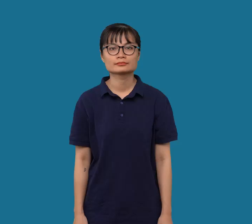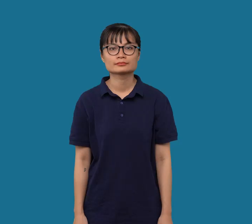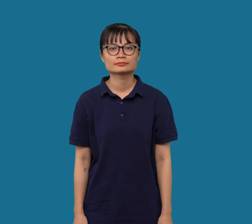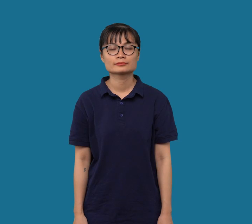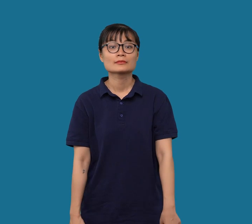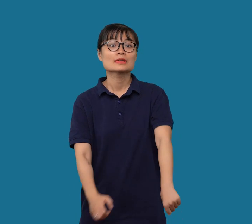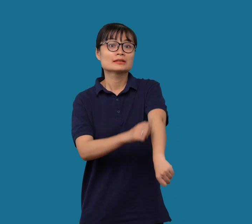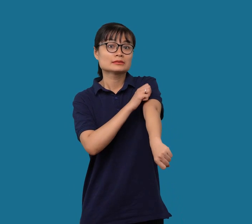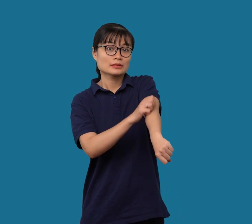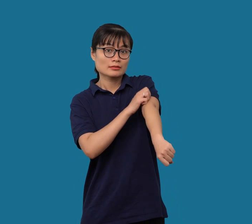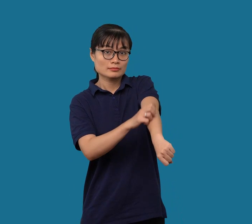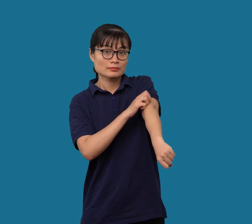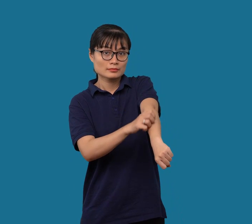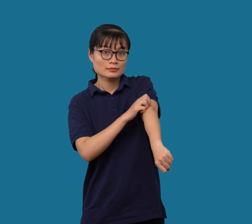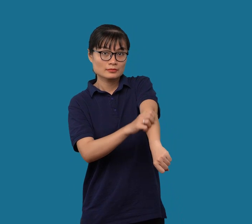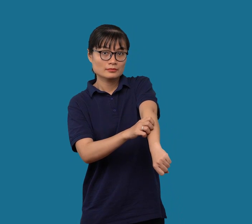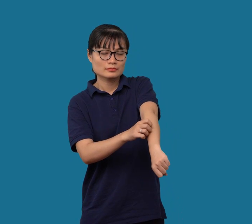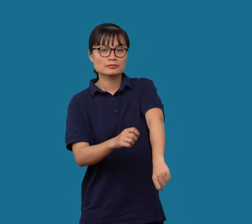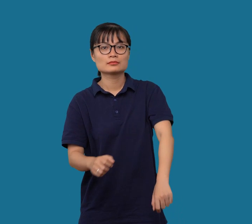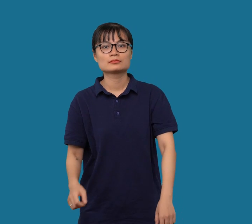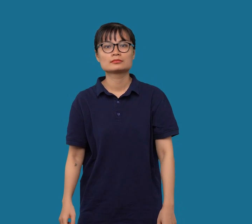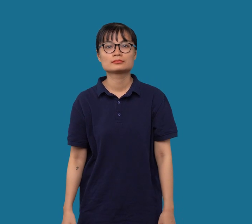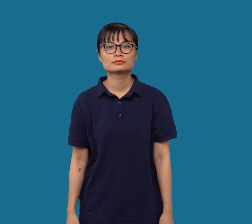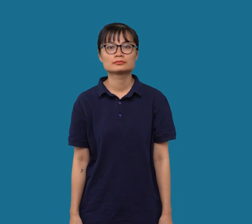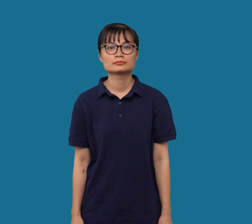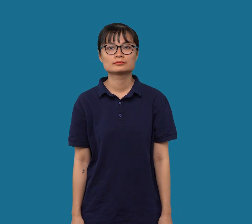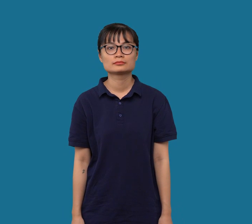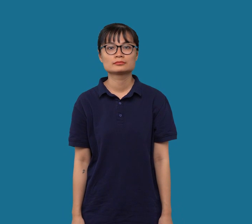xà phòng